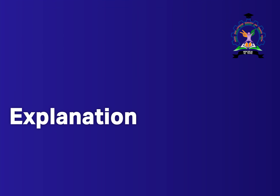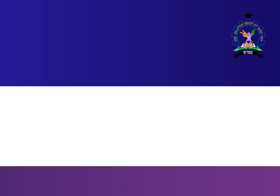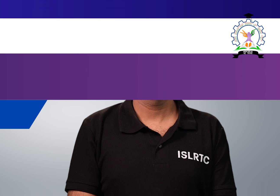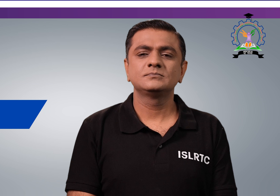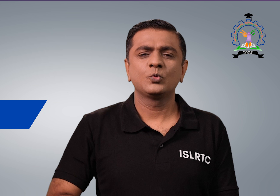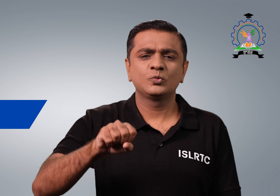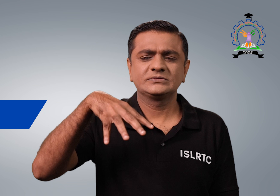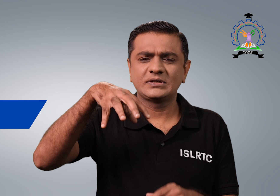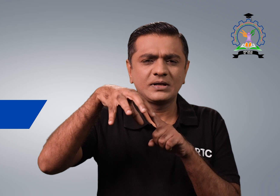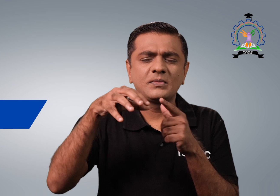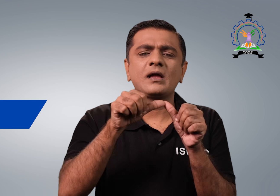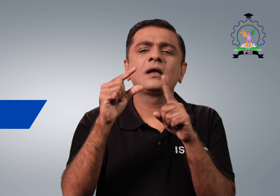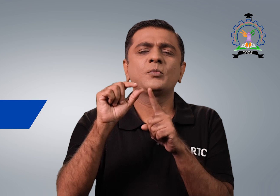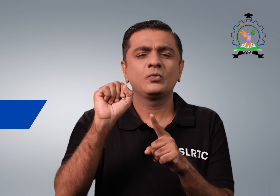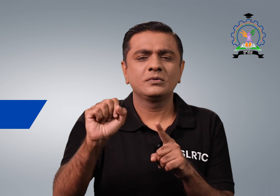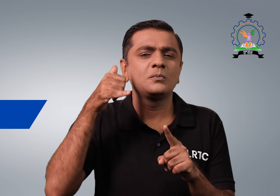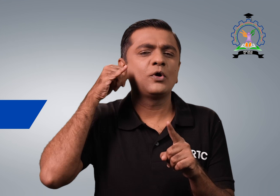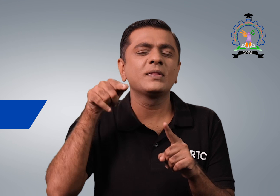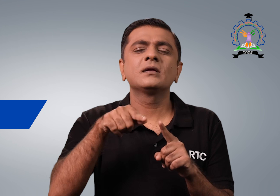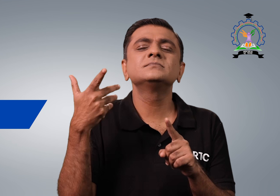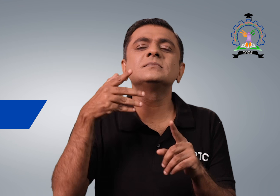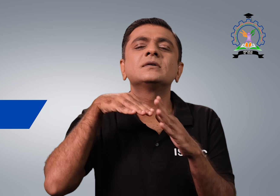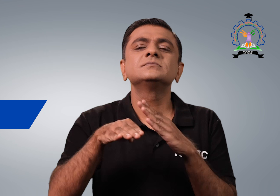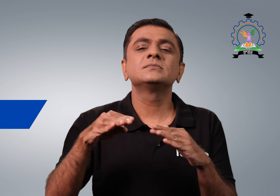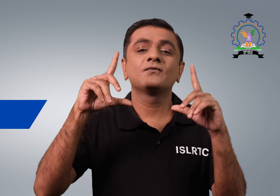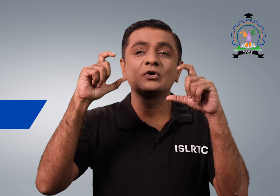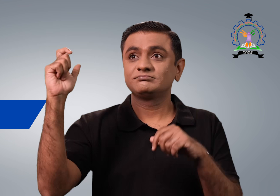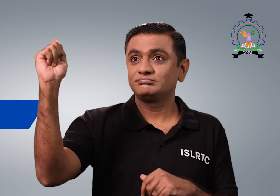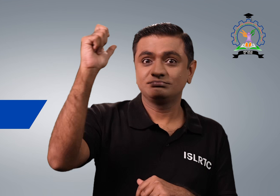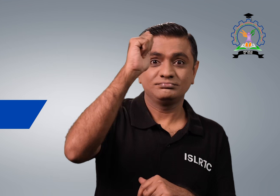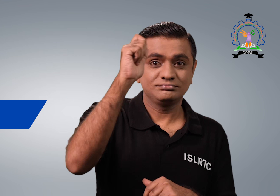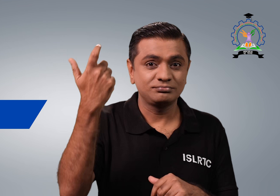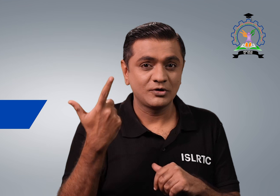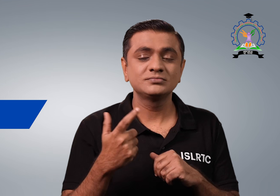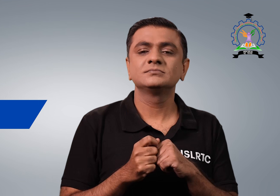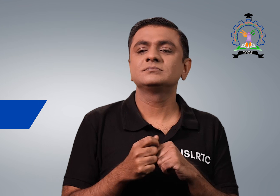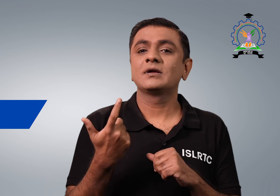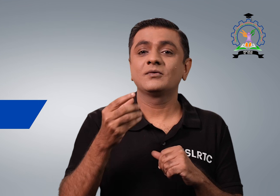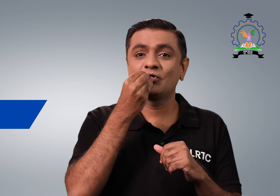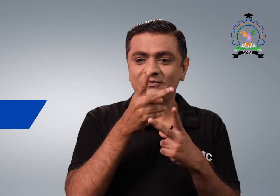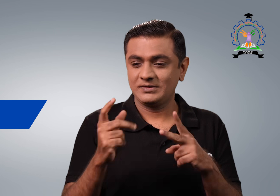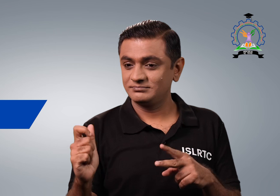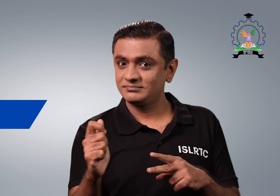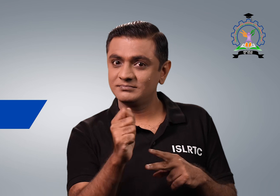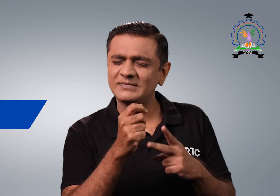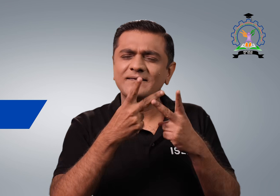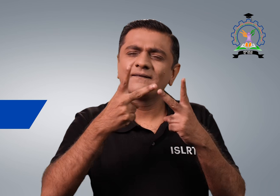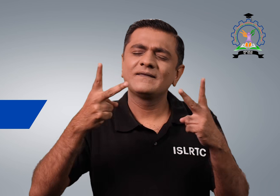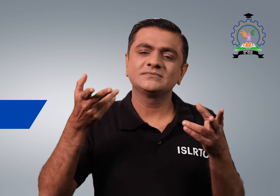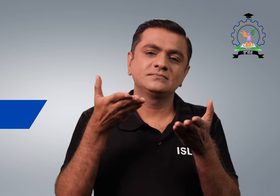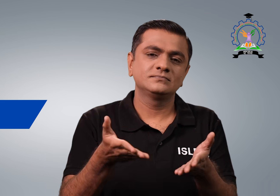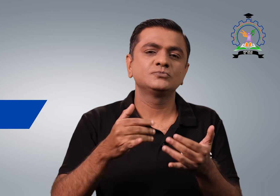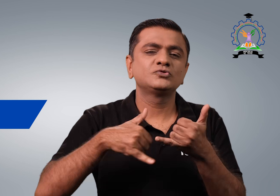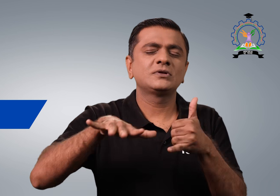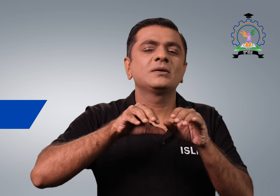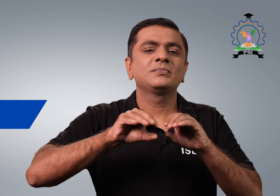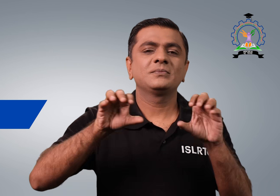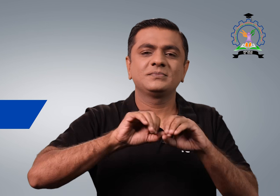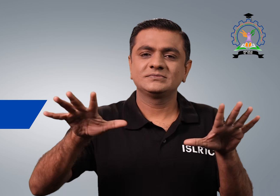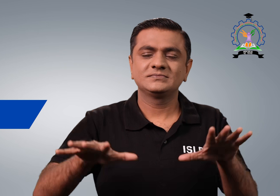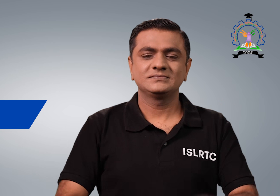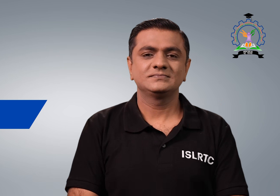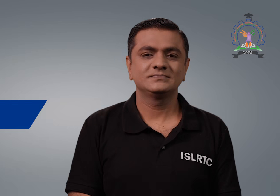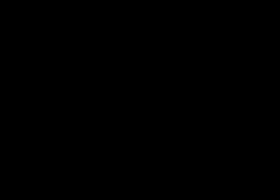Snapchat, a mobile app, is a social media platform for sending photos and videos.